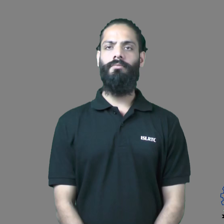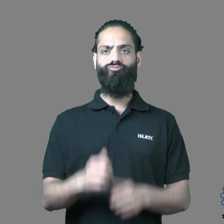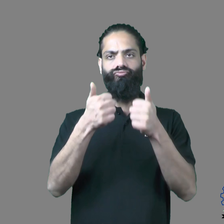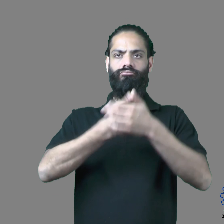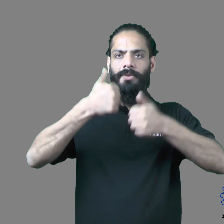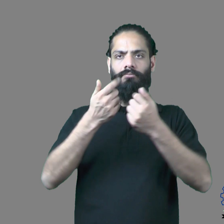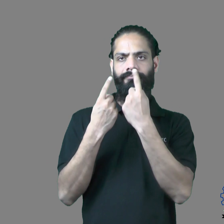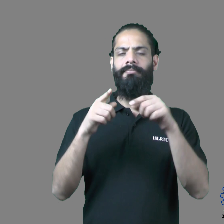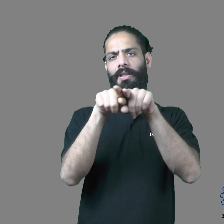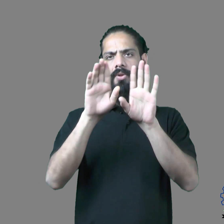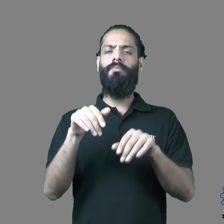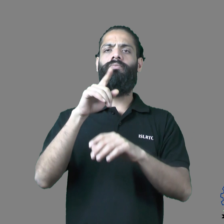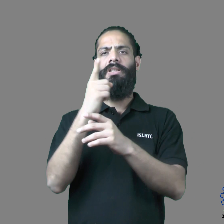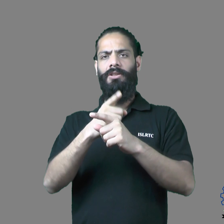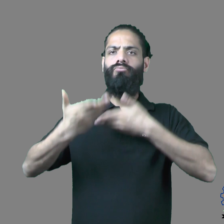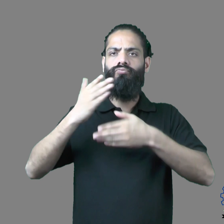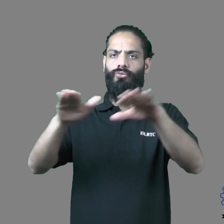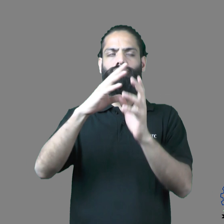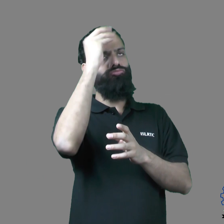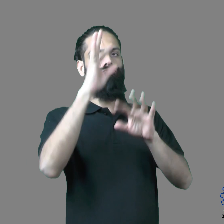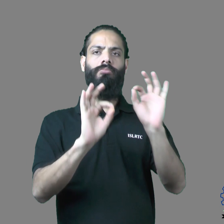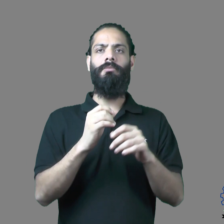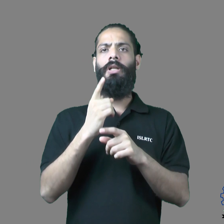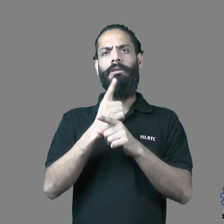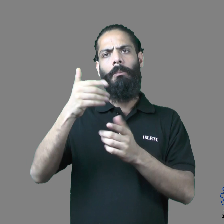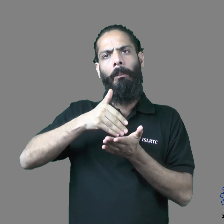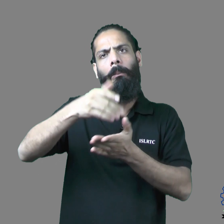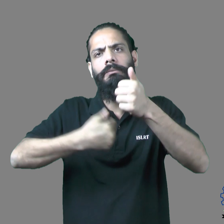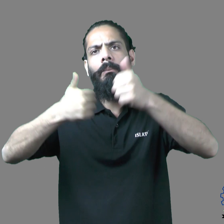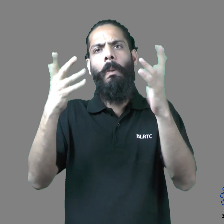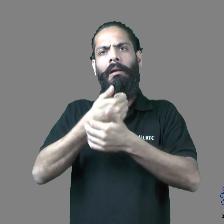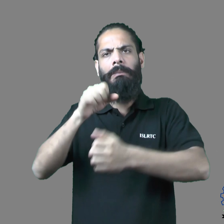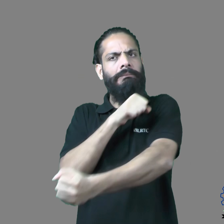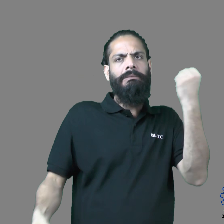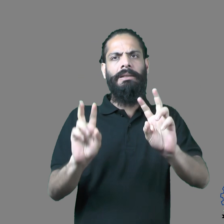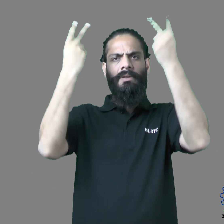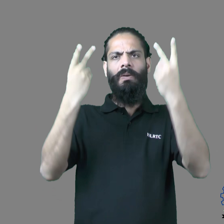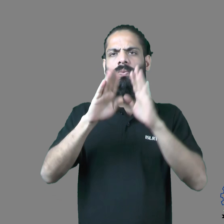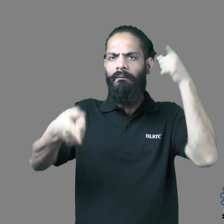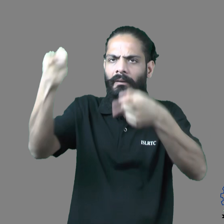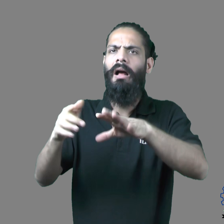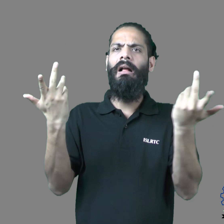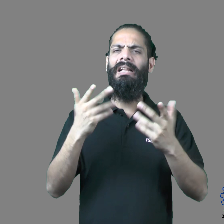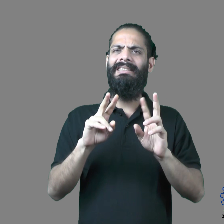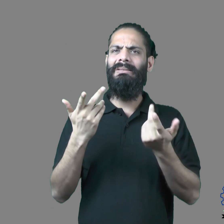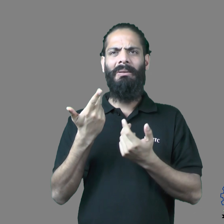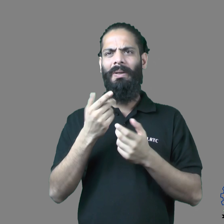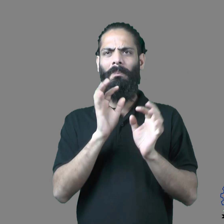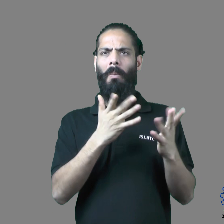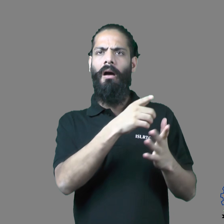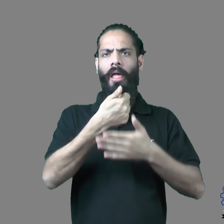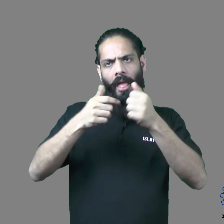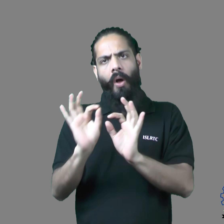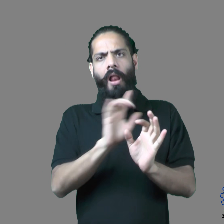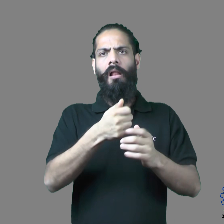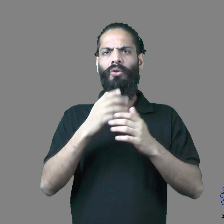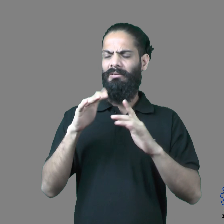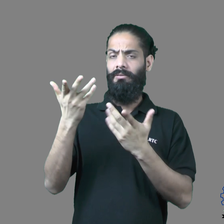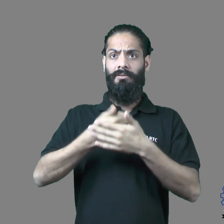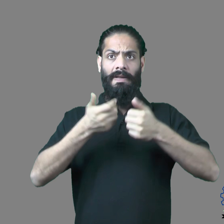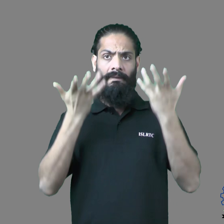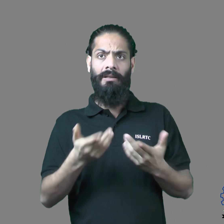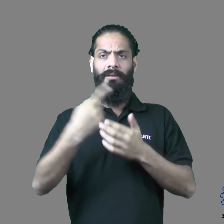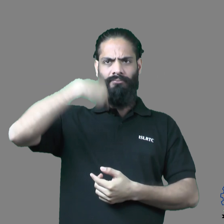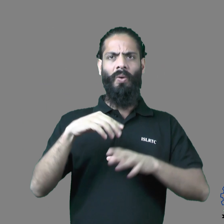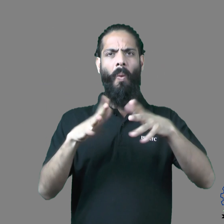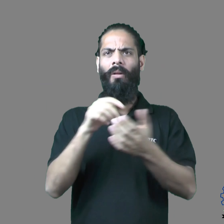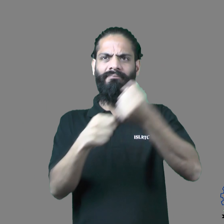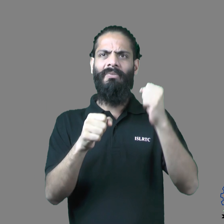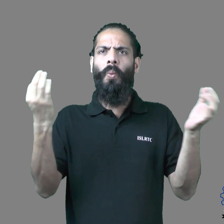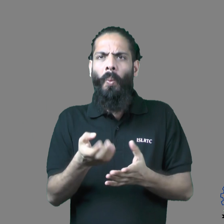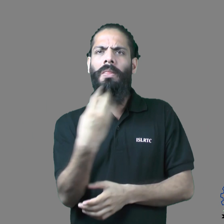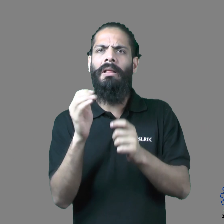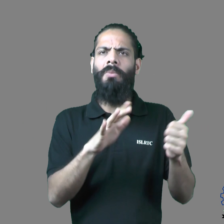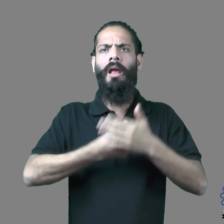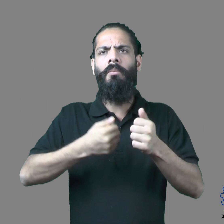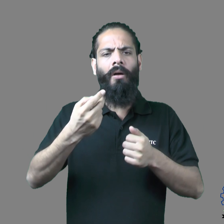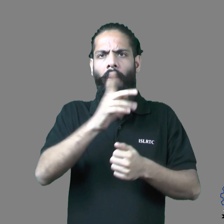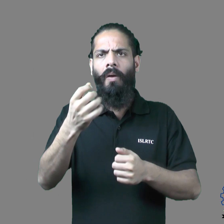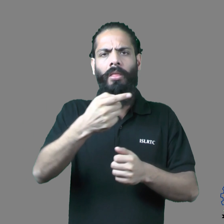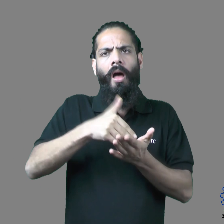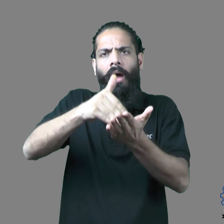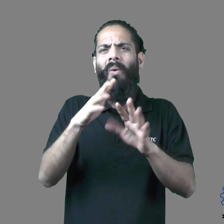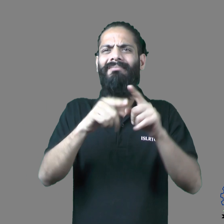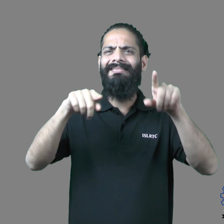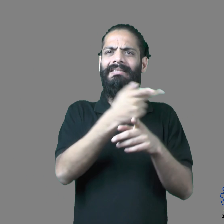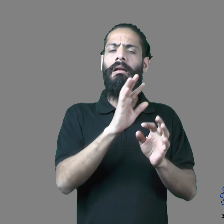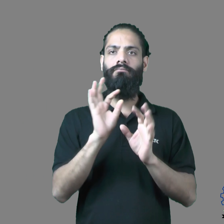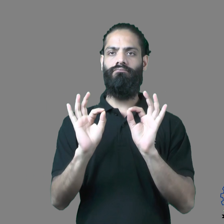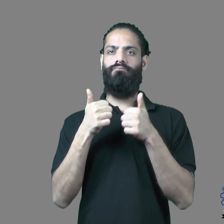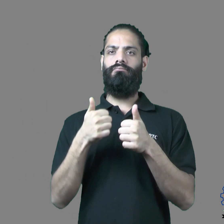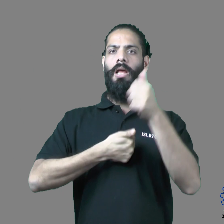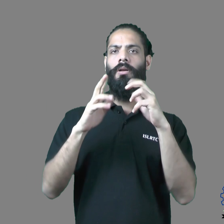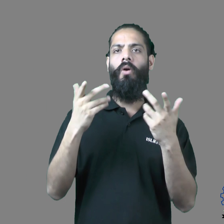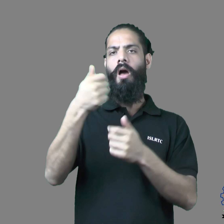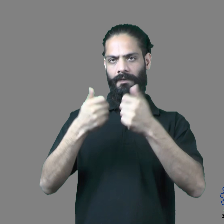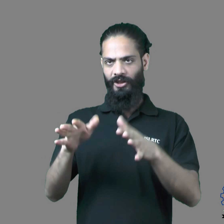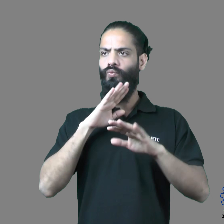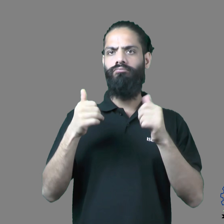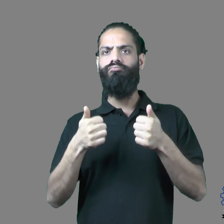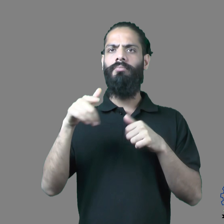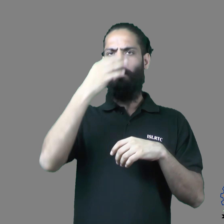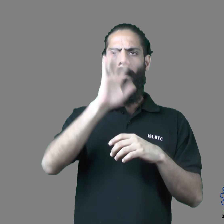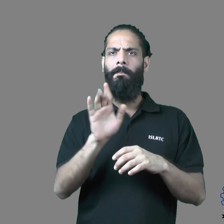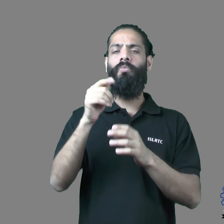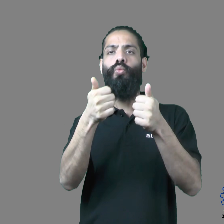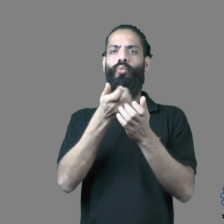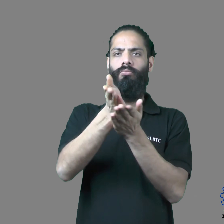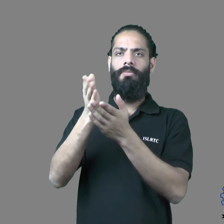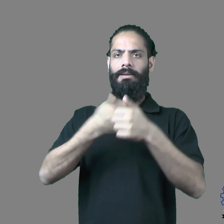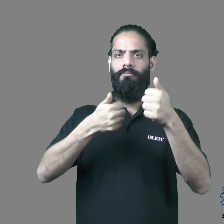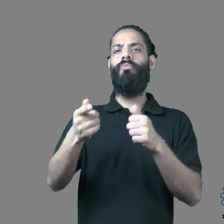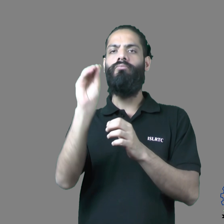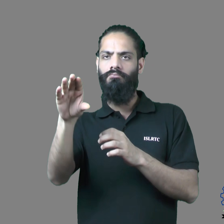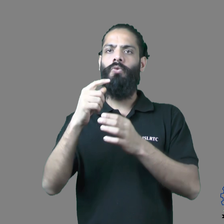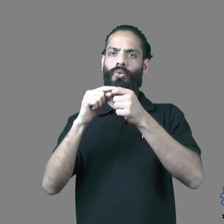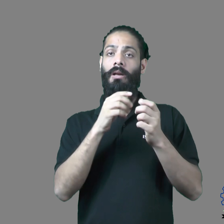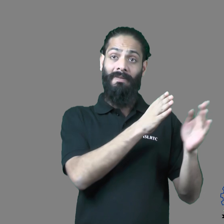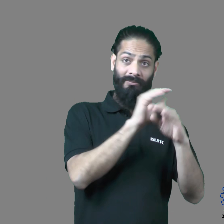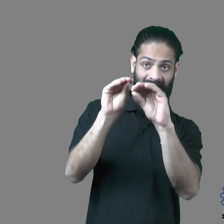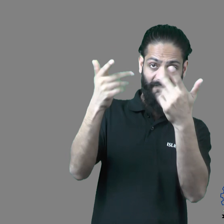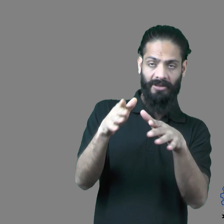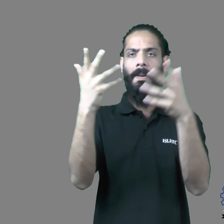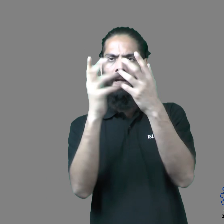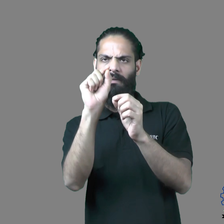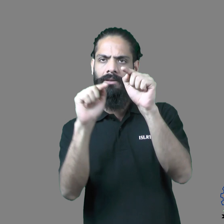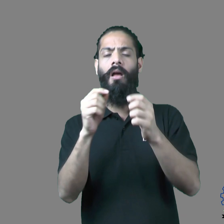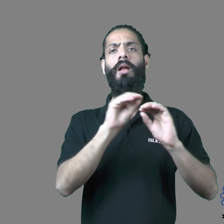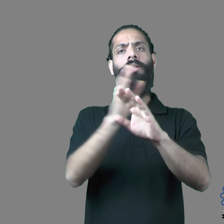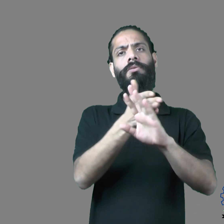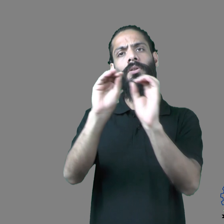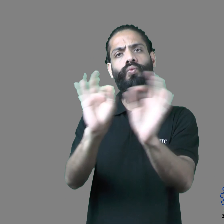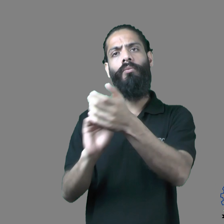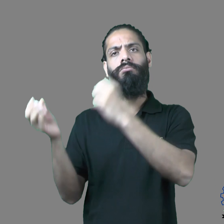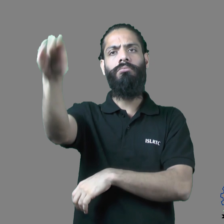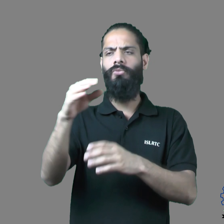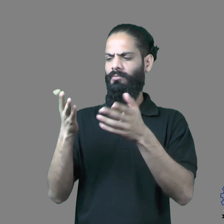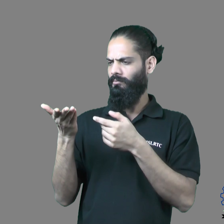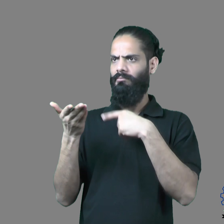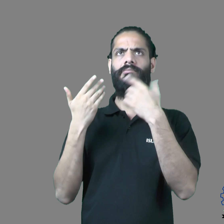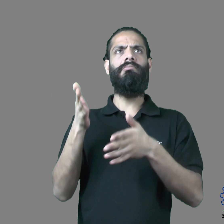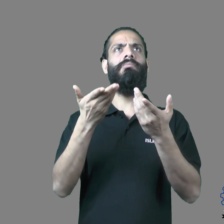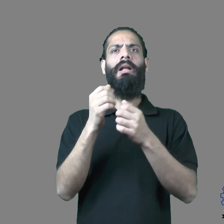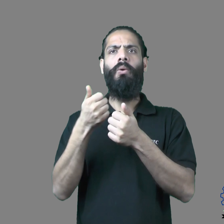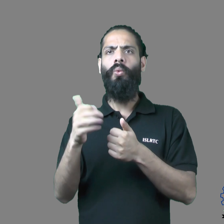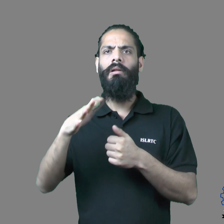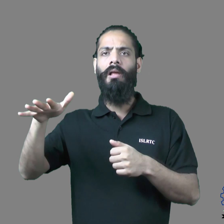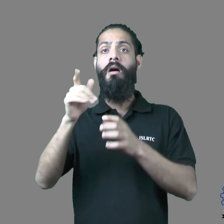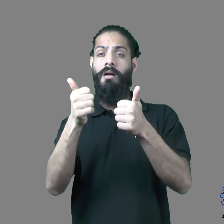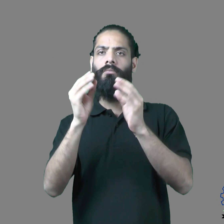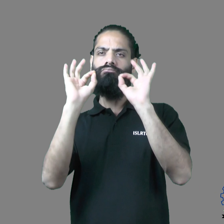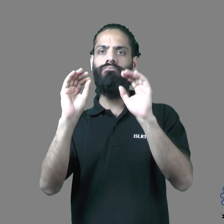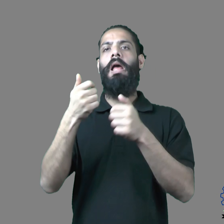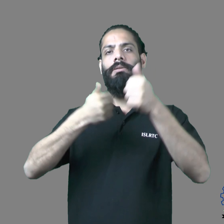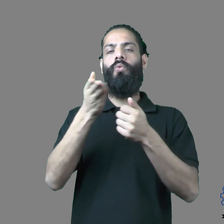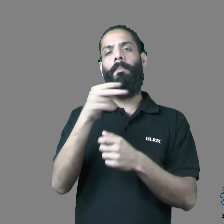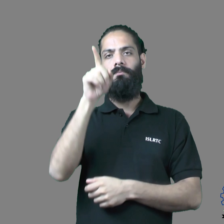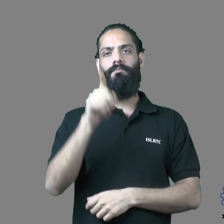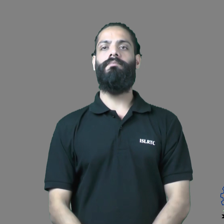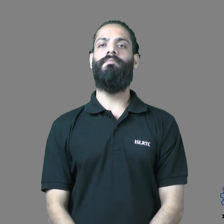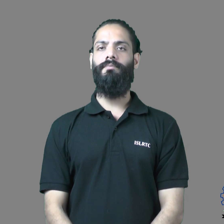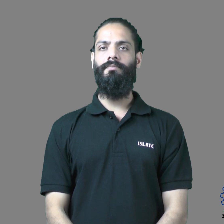Effective Assessment